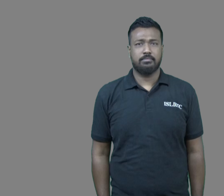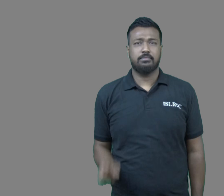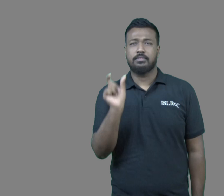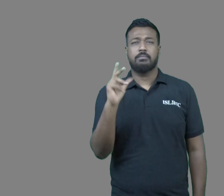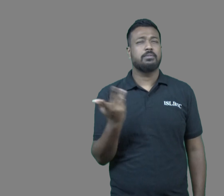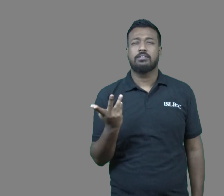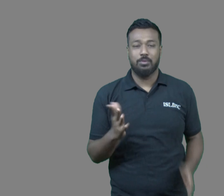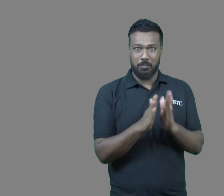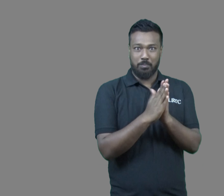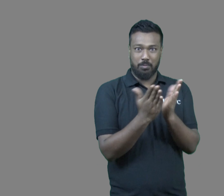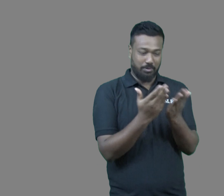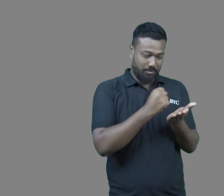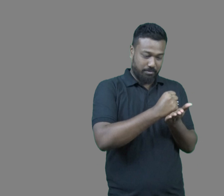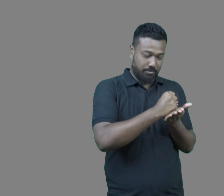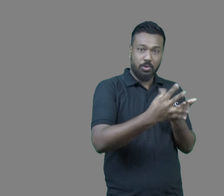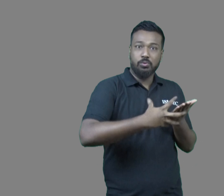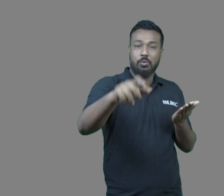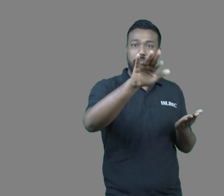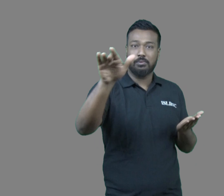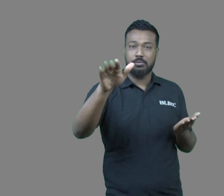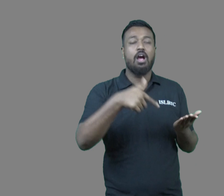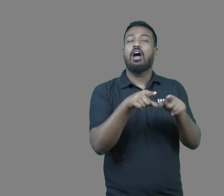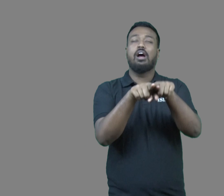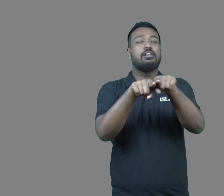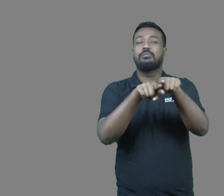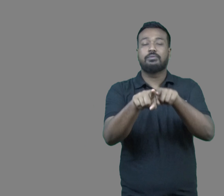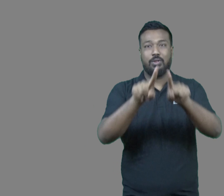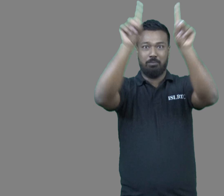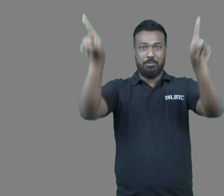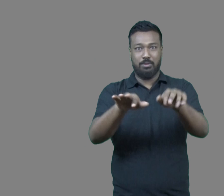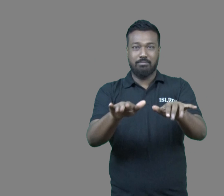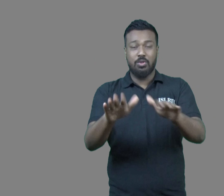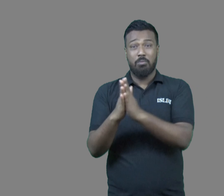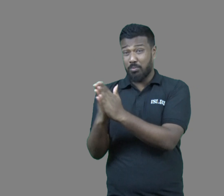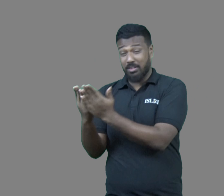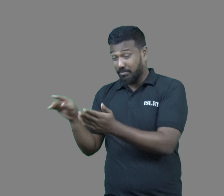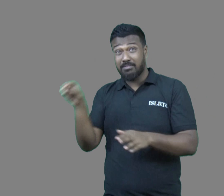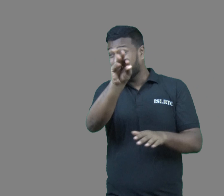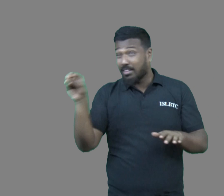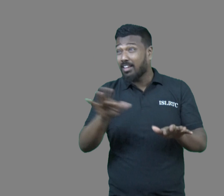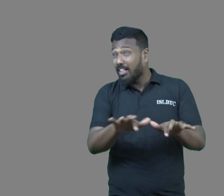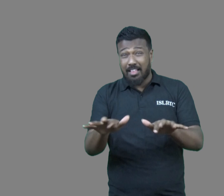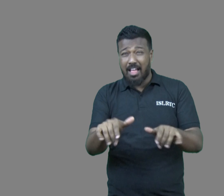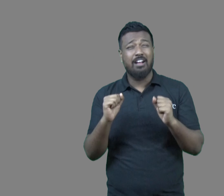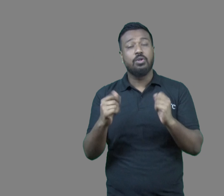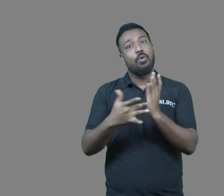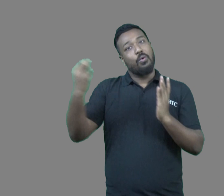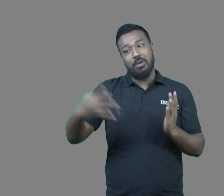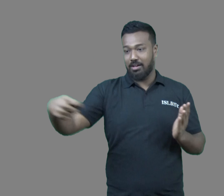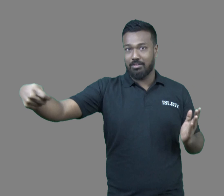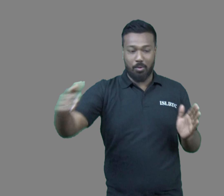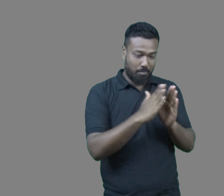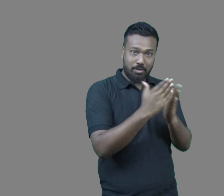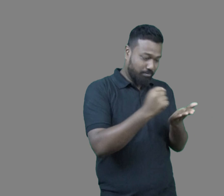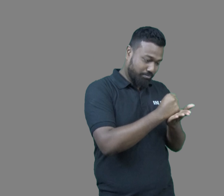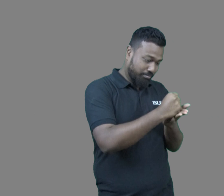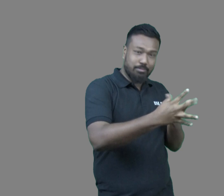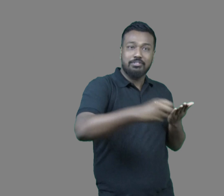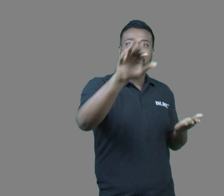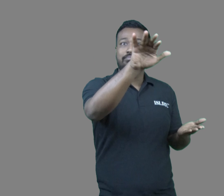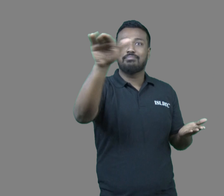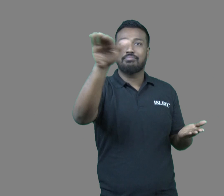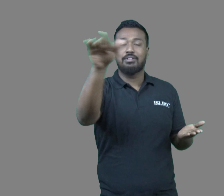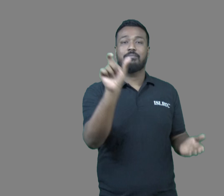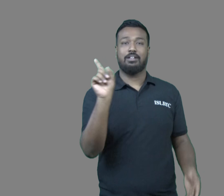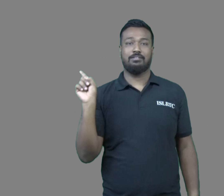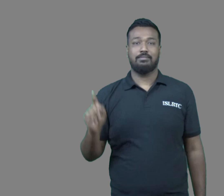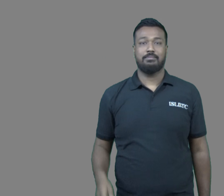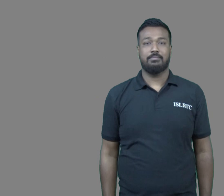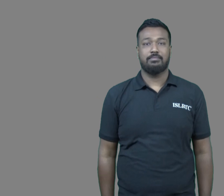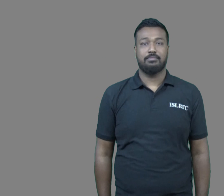Optical Character Recognition